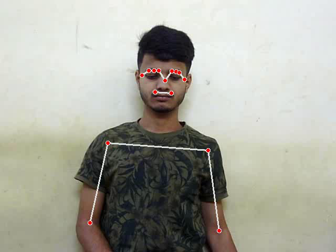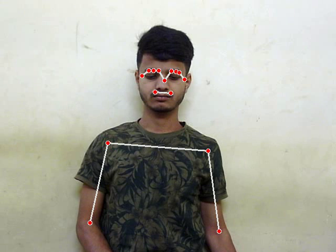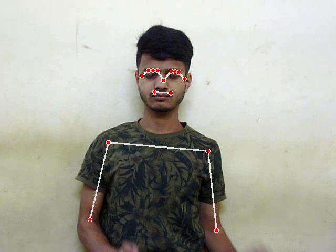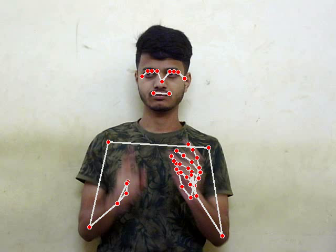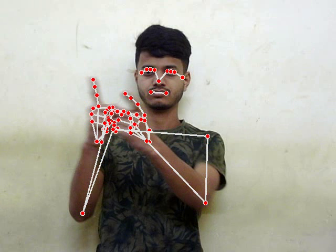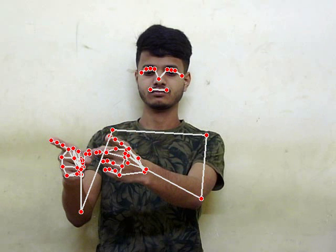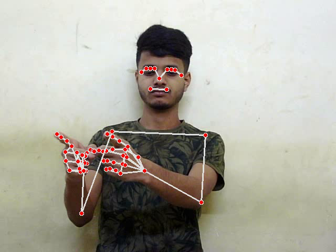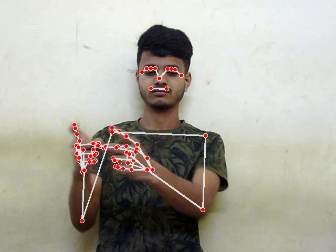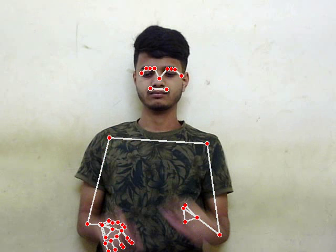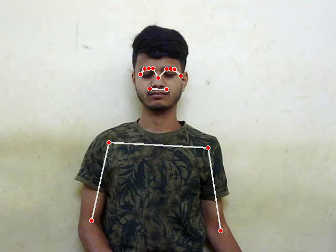go